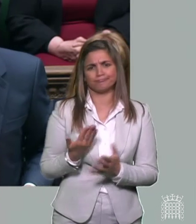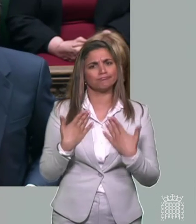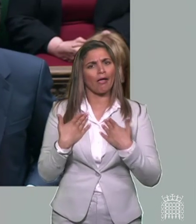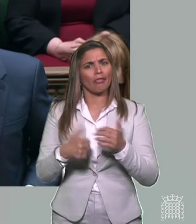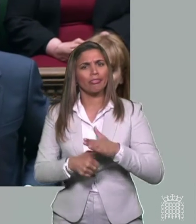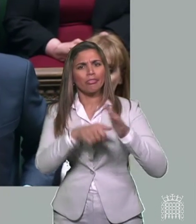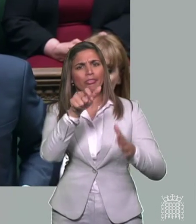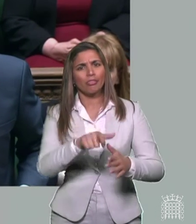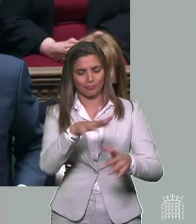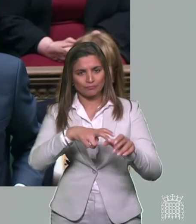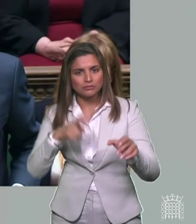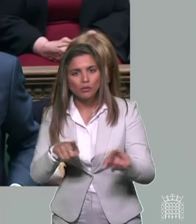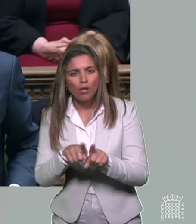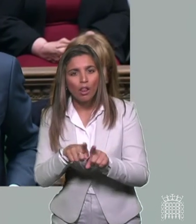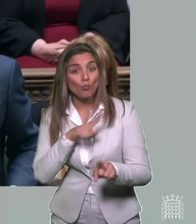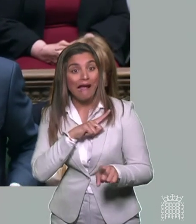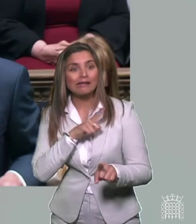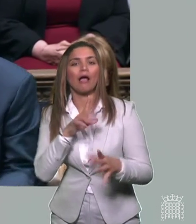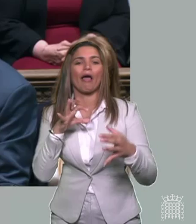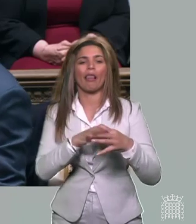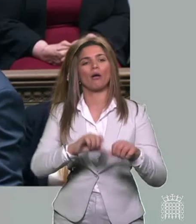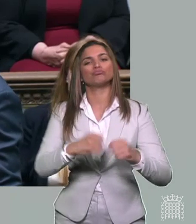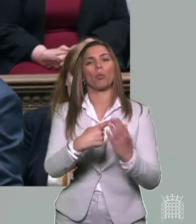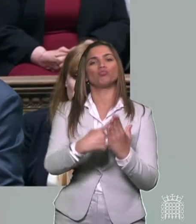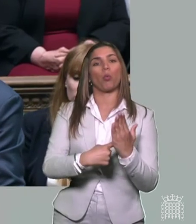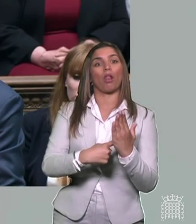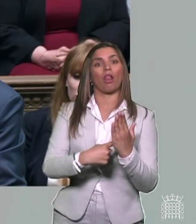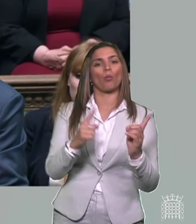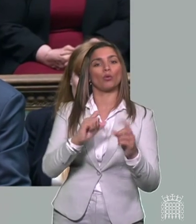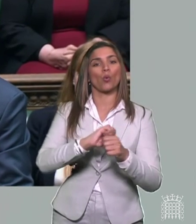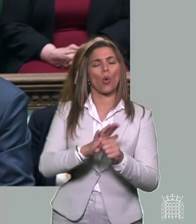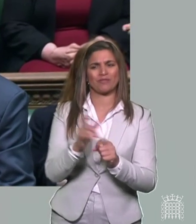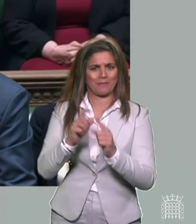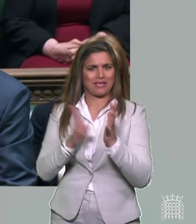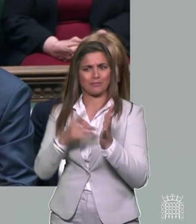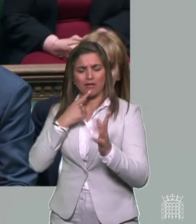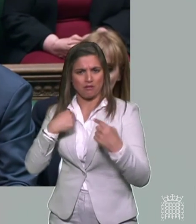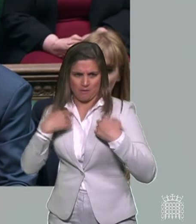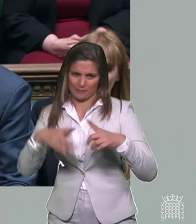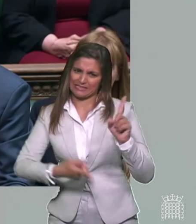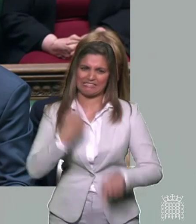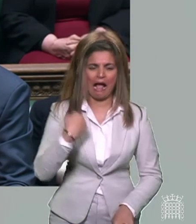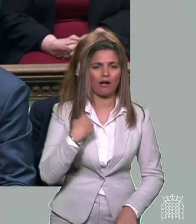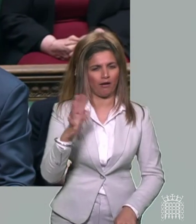He too resigned. The Prime Minister tried to claim that he sacked him.